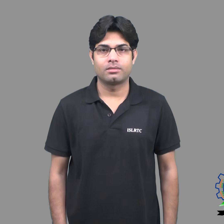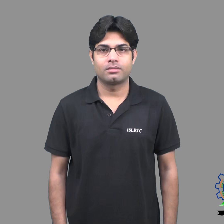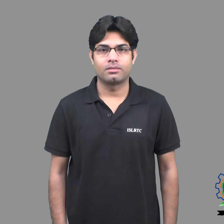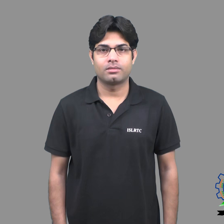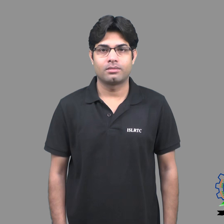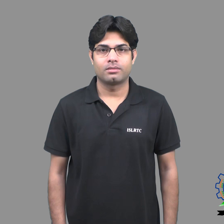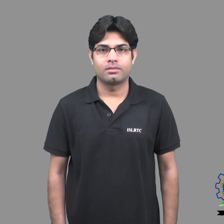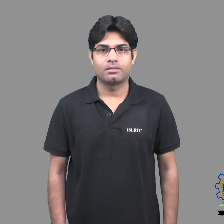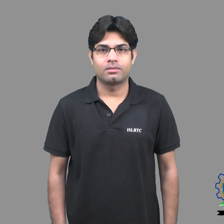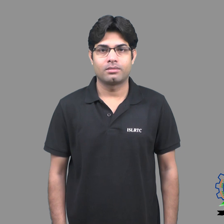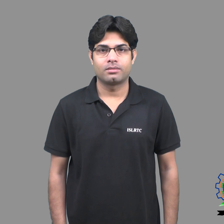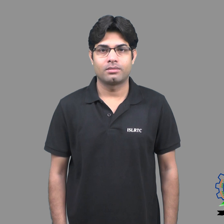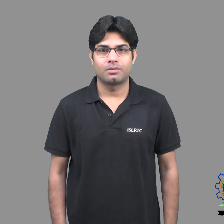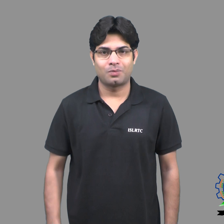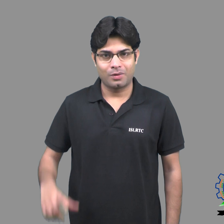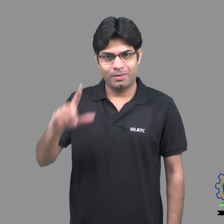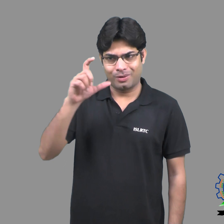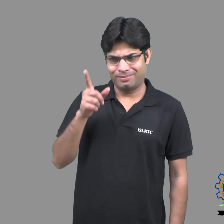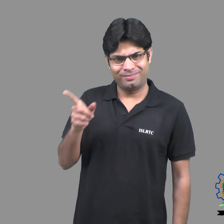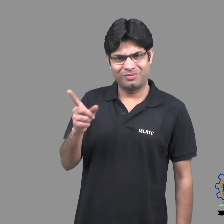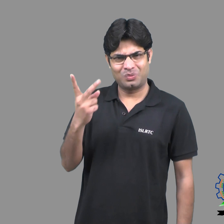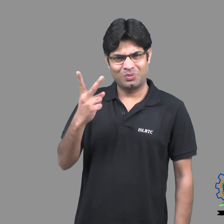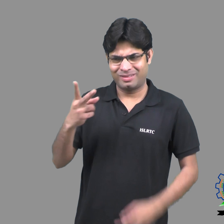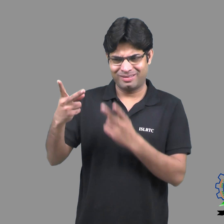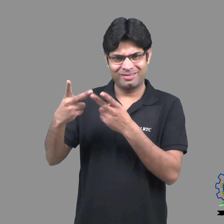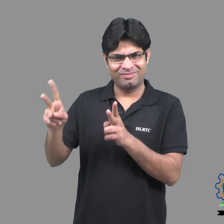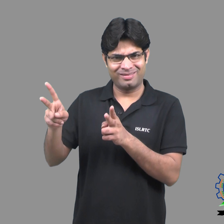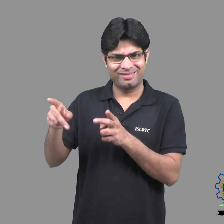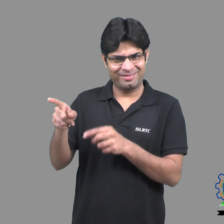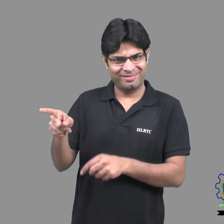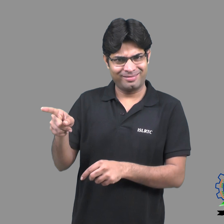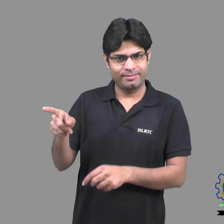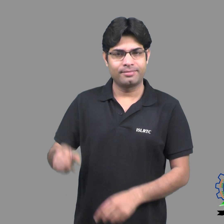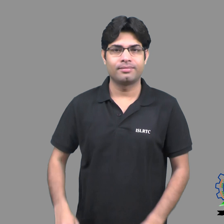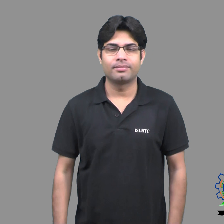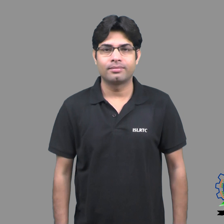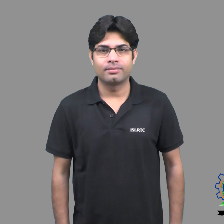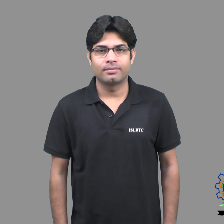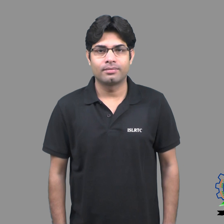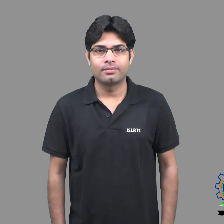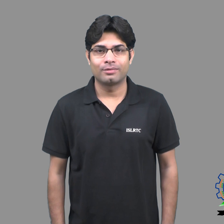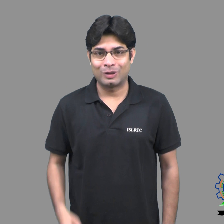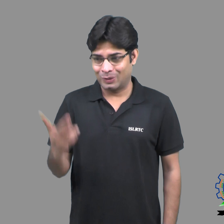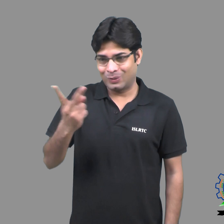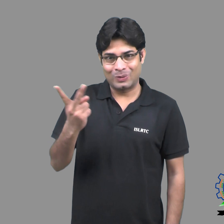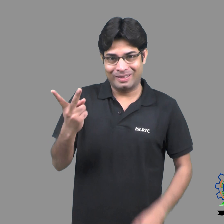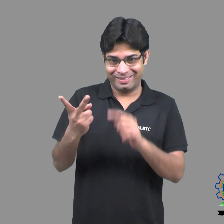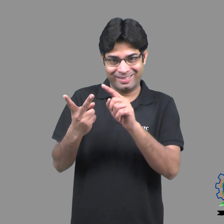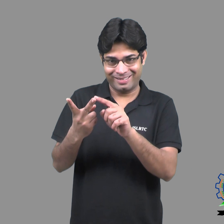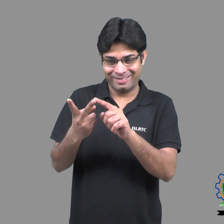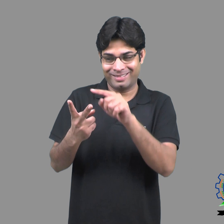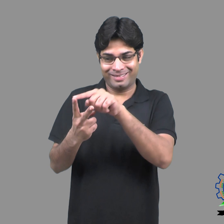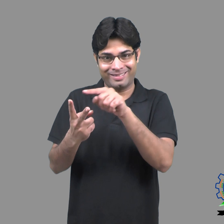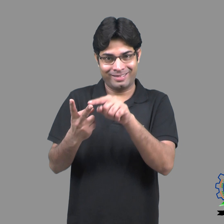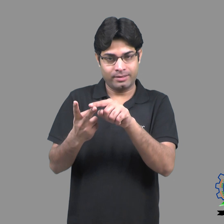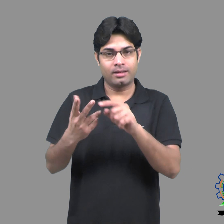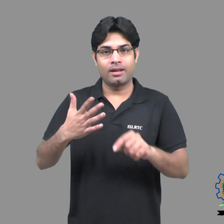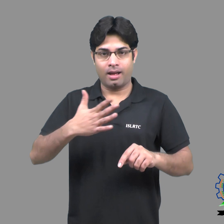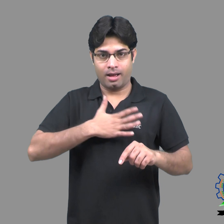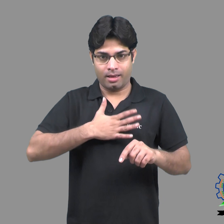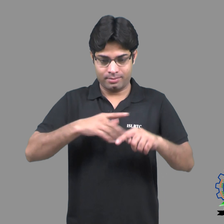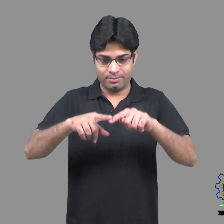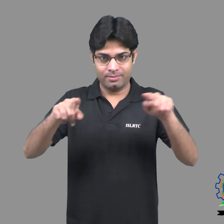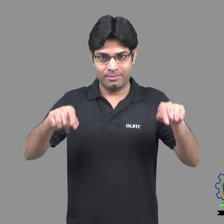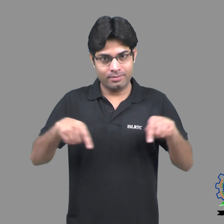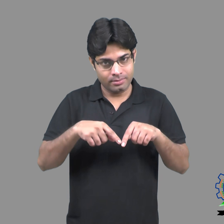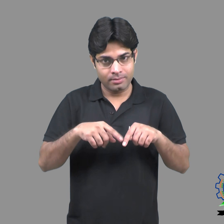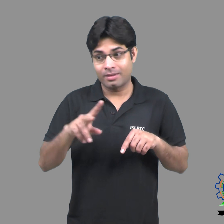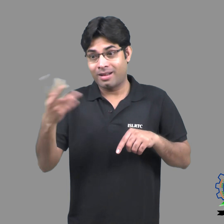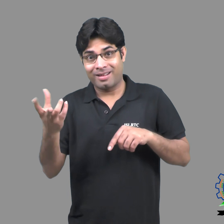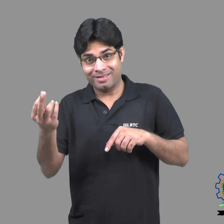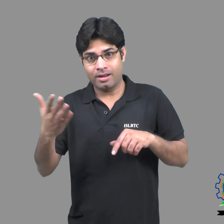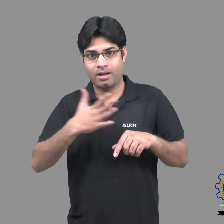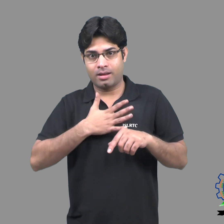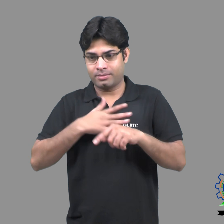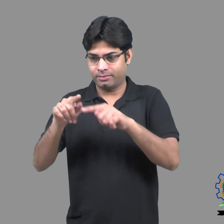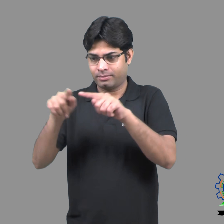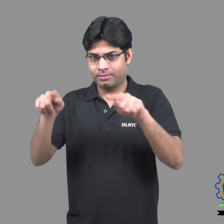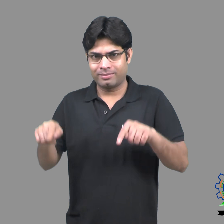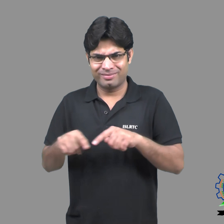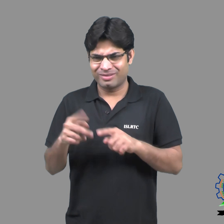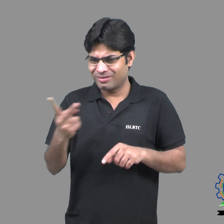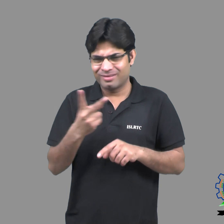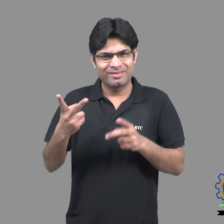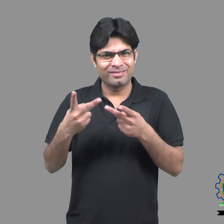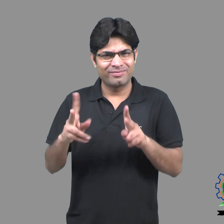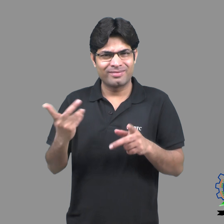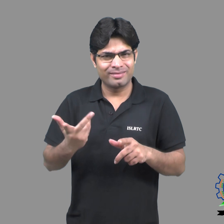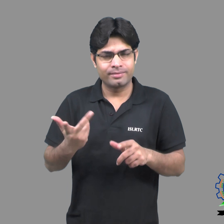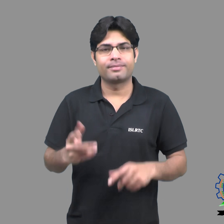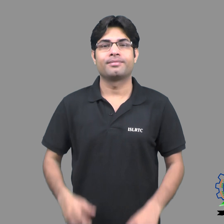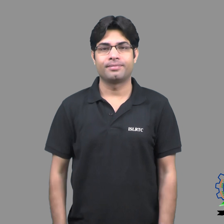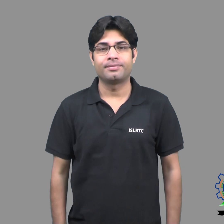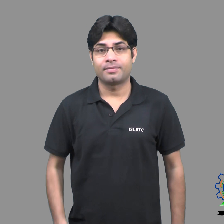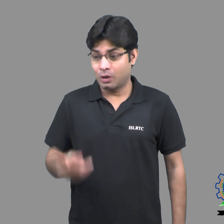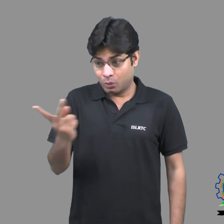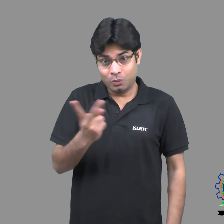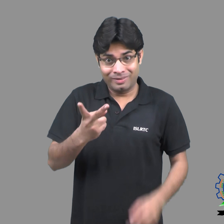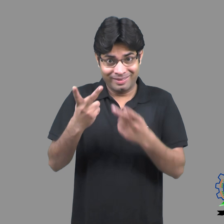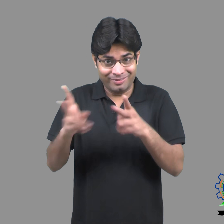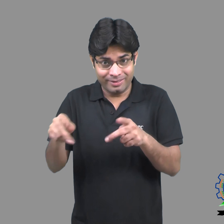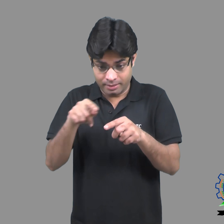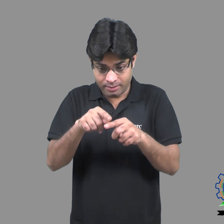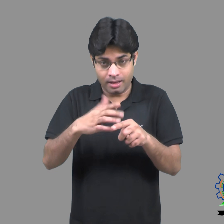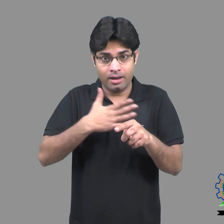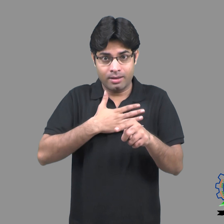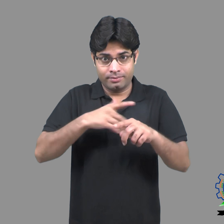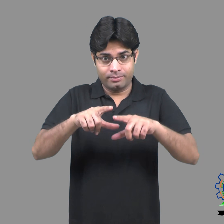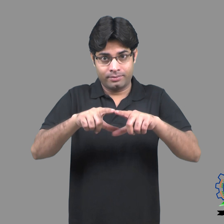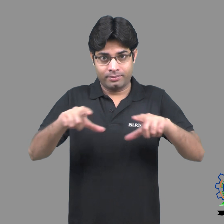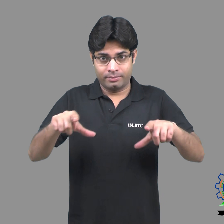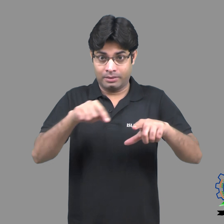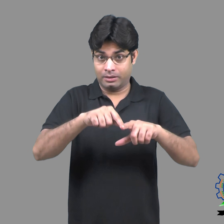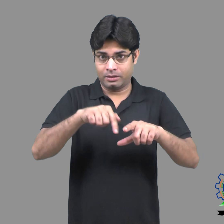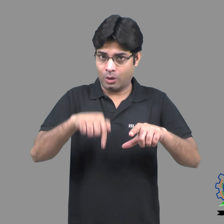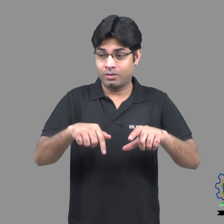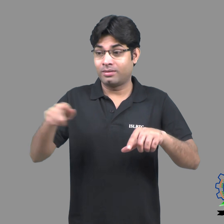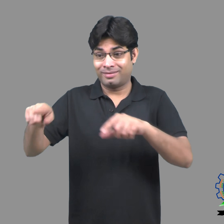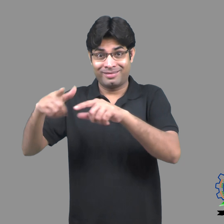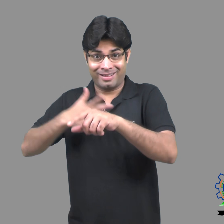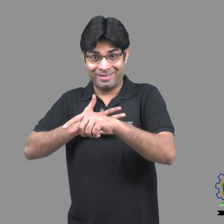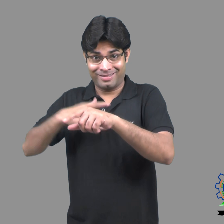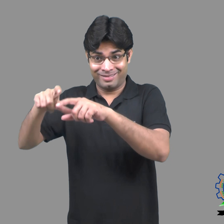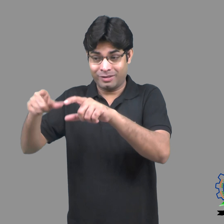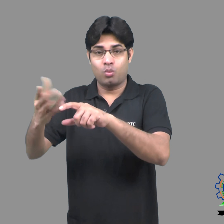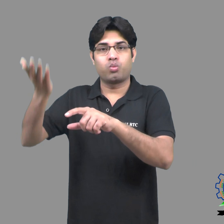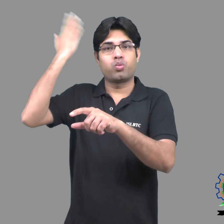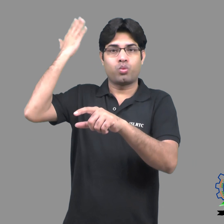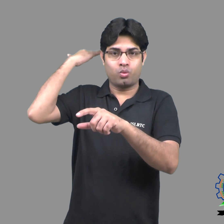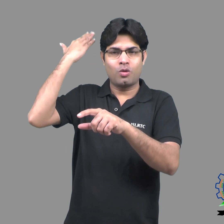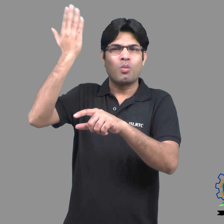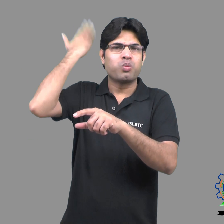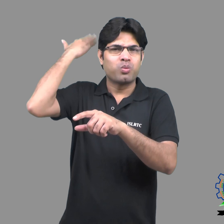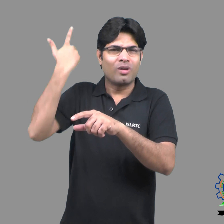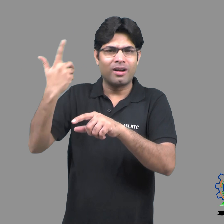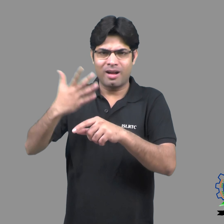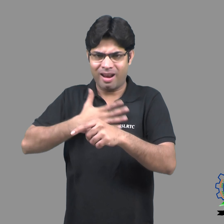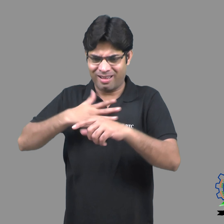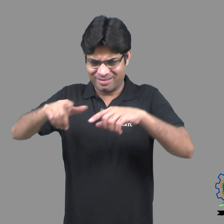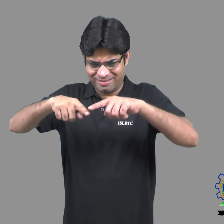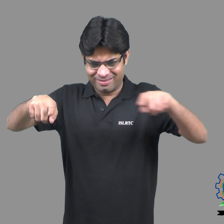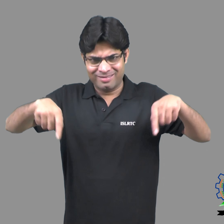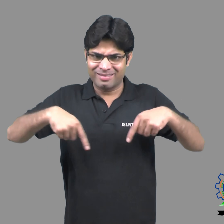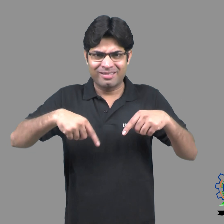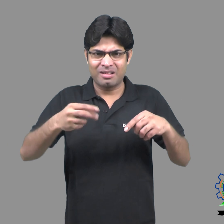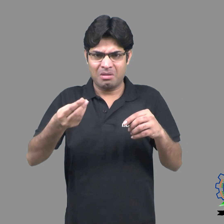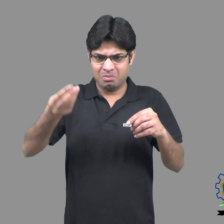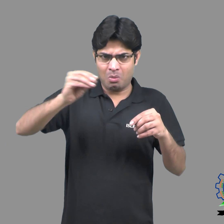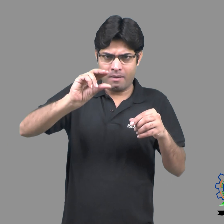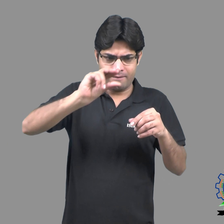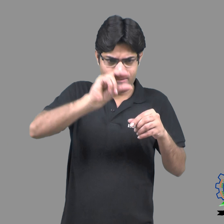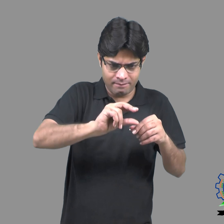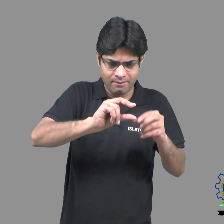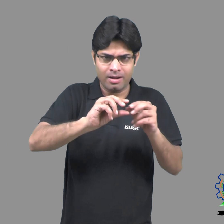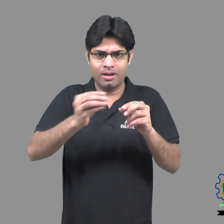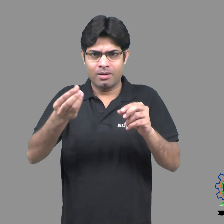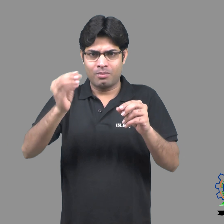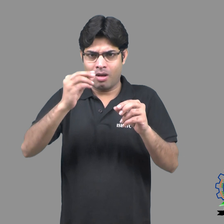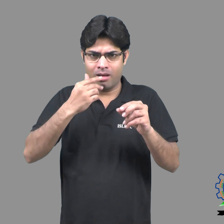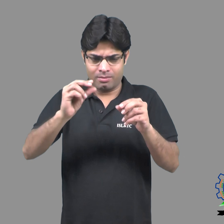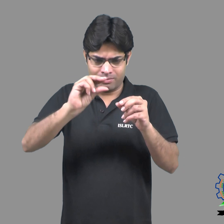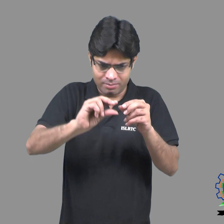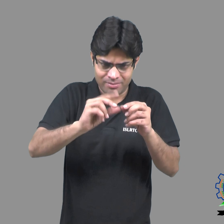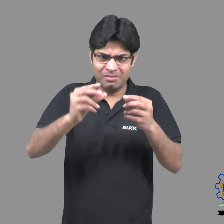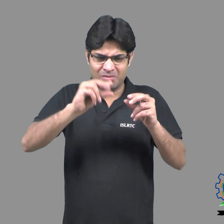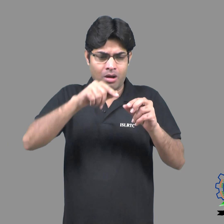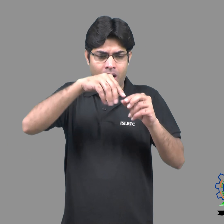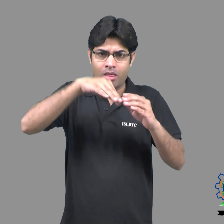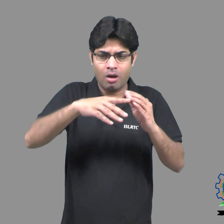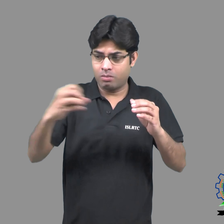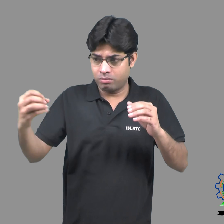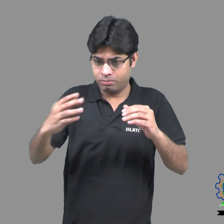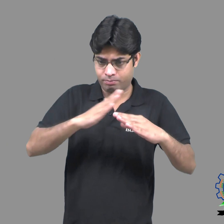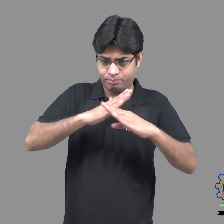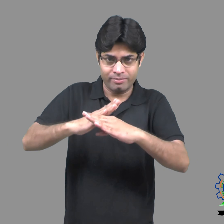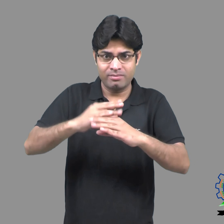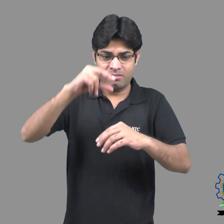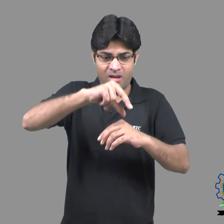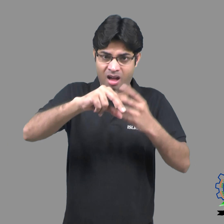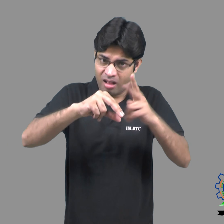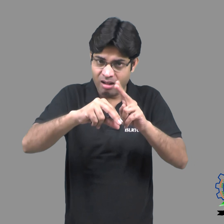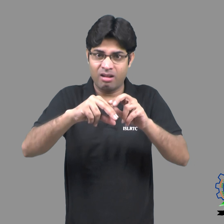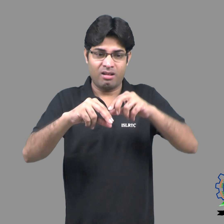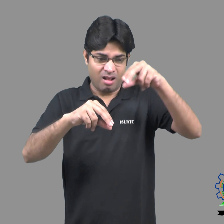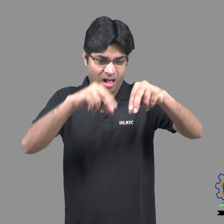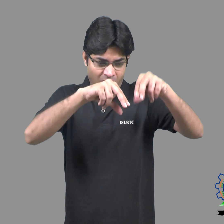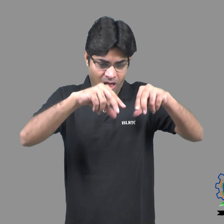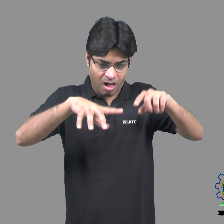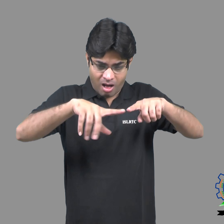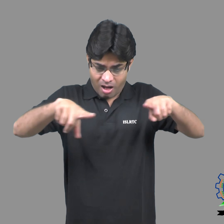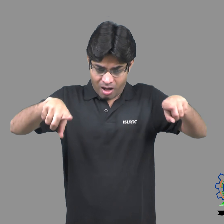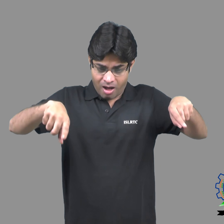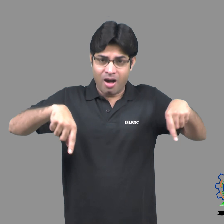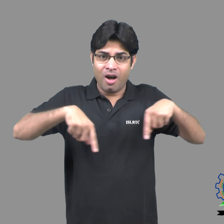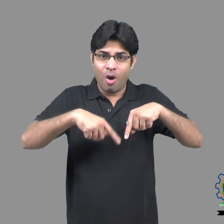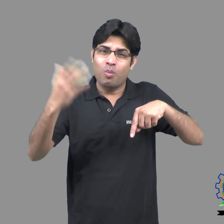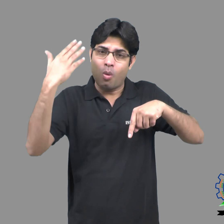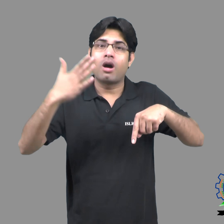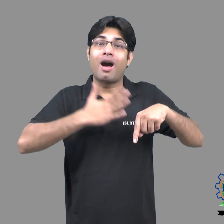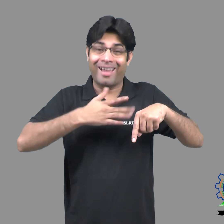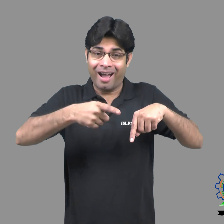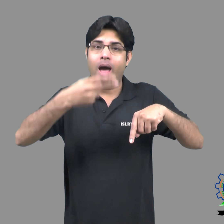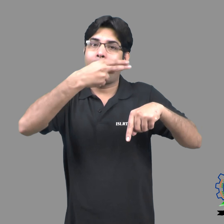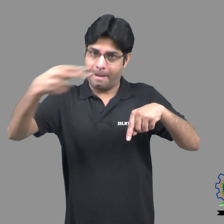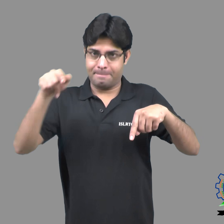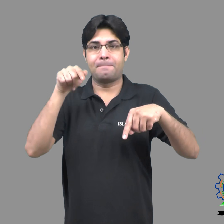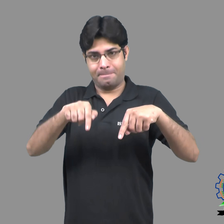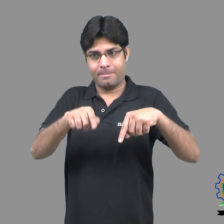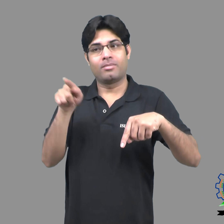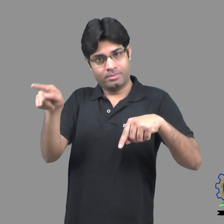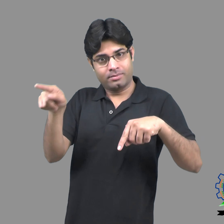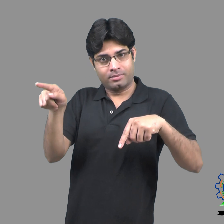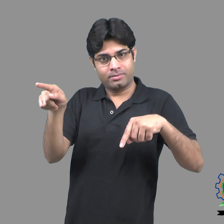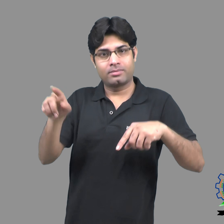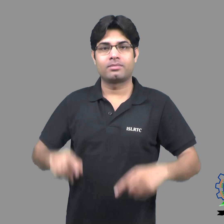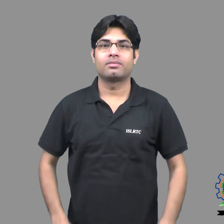Discrete Circuit